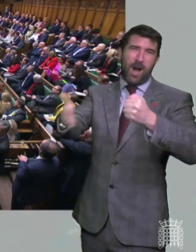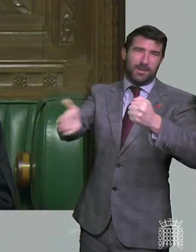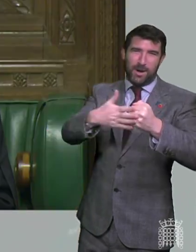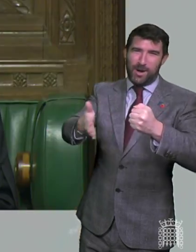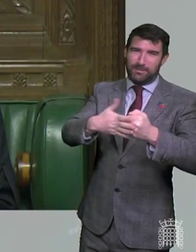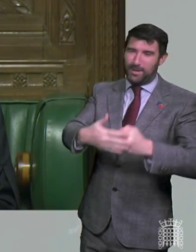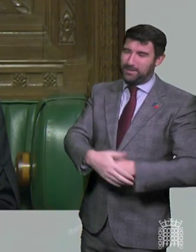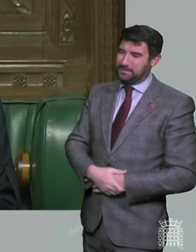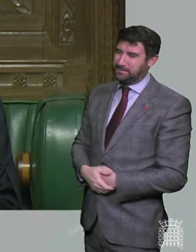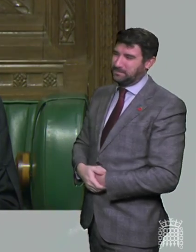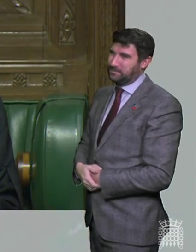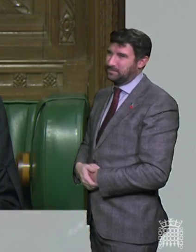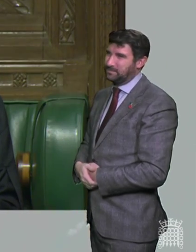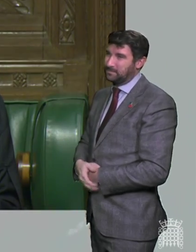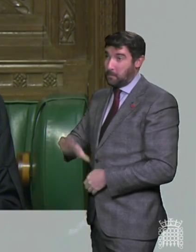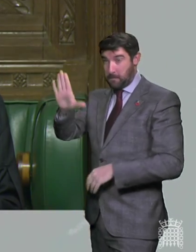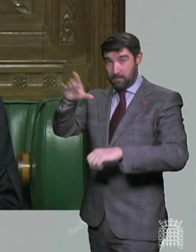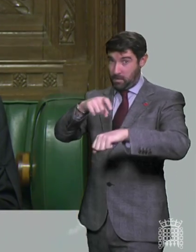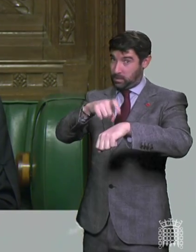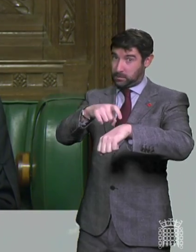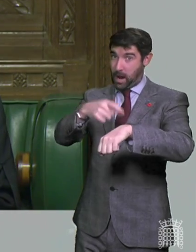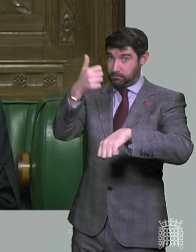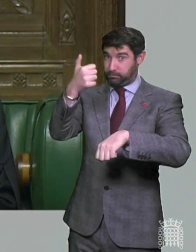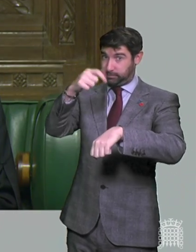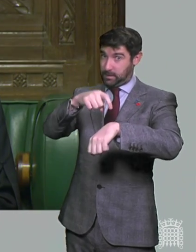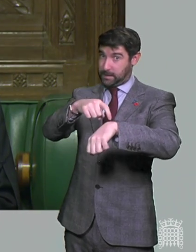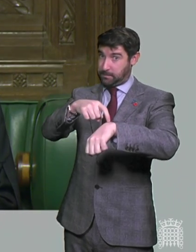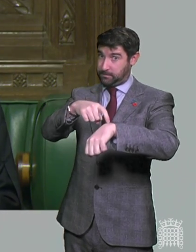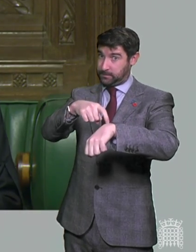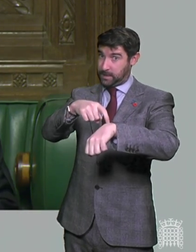Order. We want to try to get through on time and I know that some Members want to catch my eye.